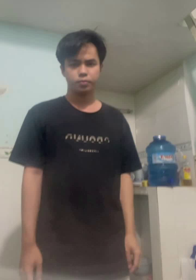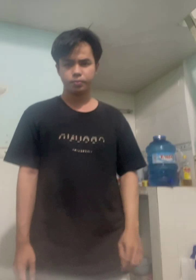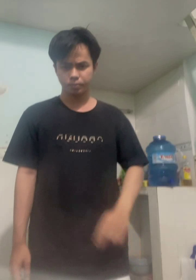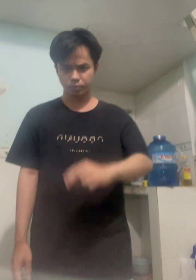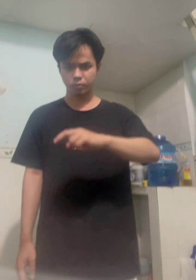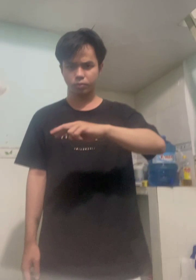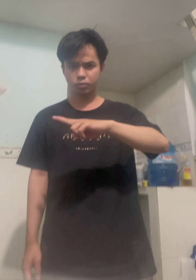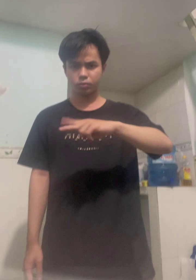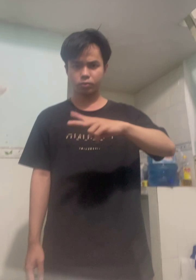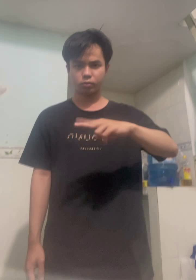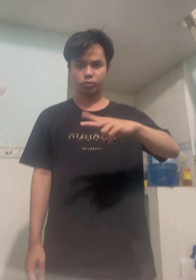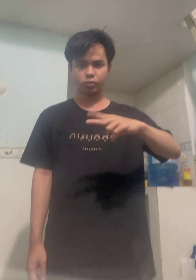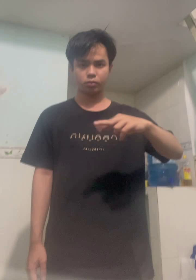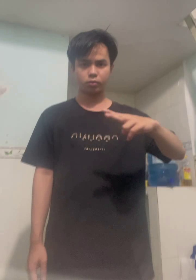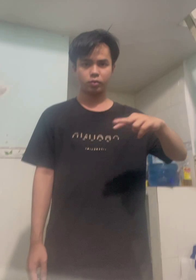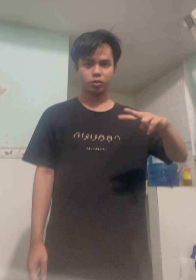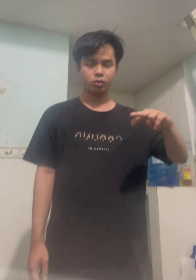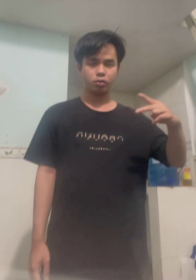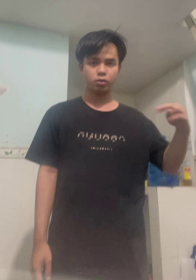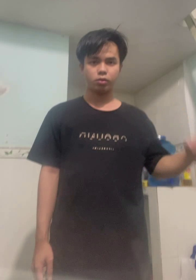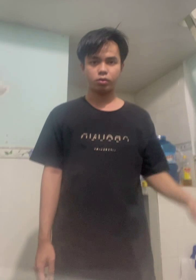boi